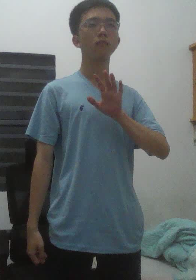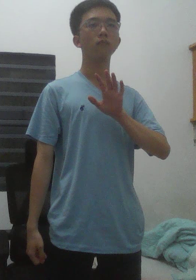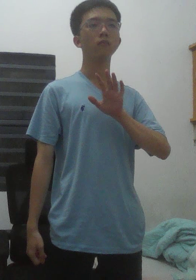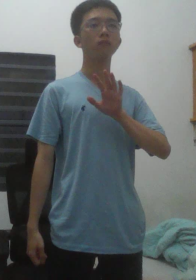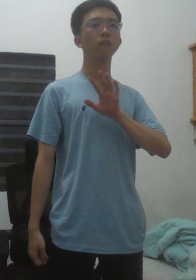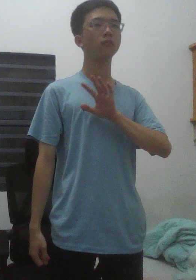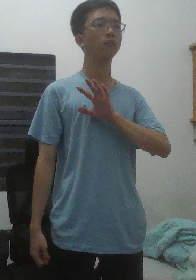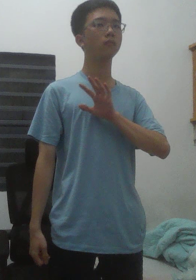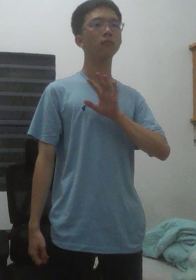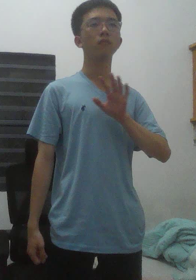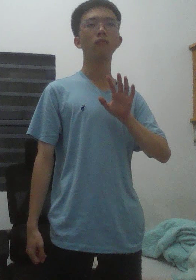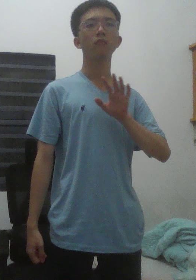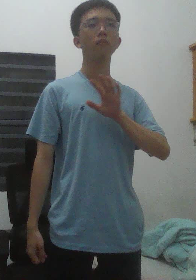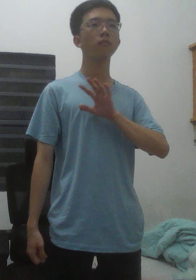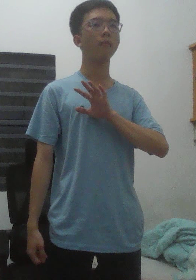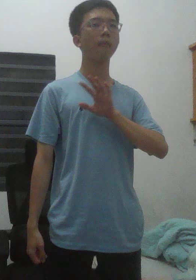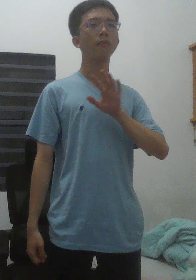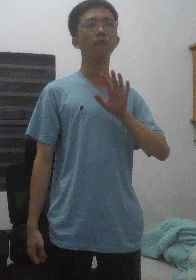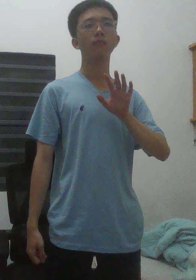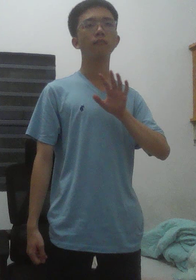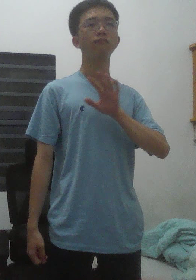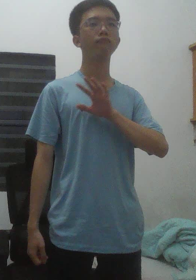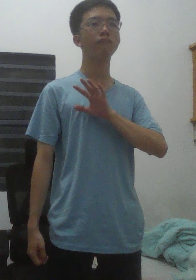khong dong y